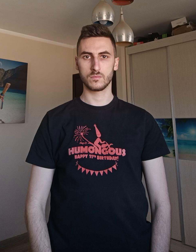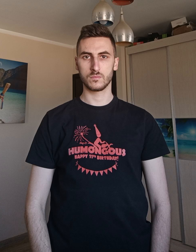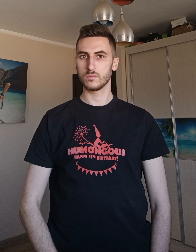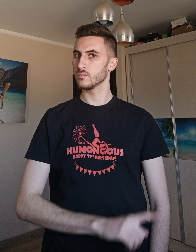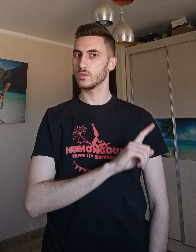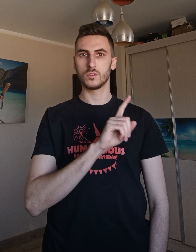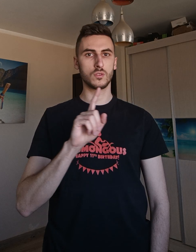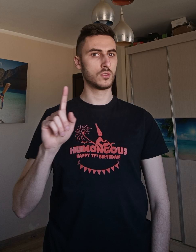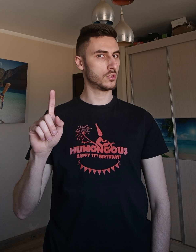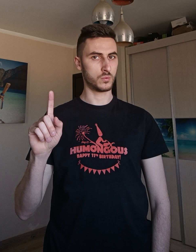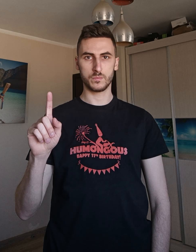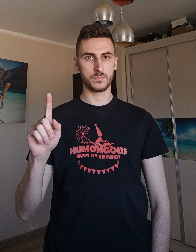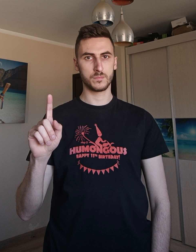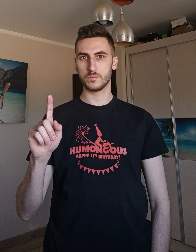לא